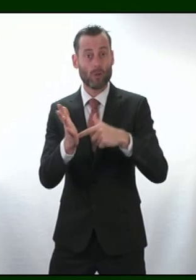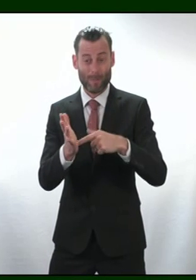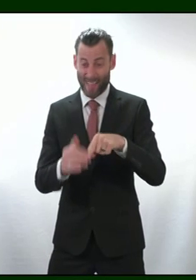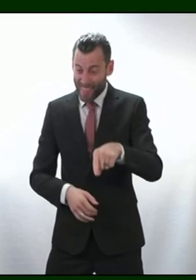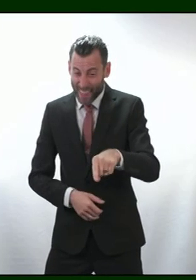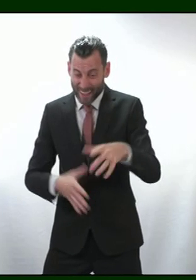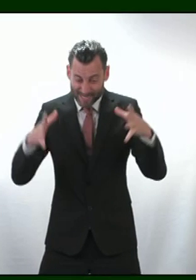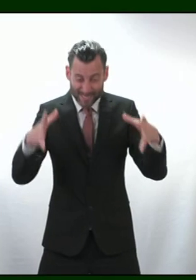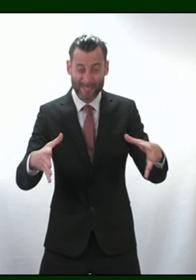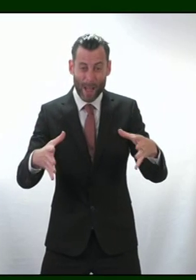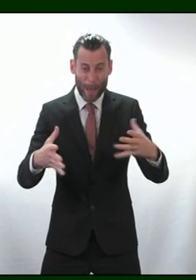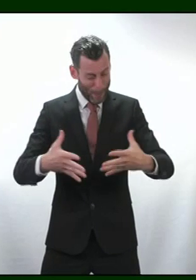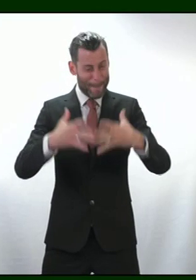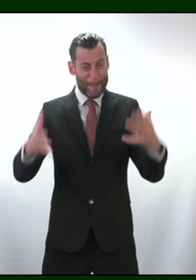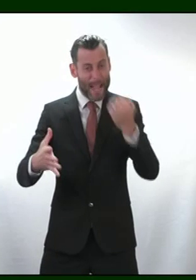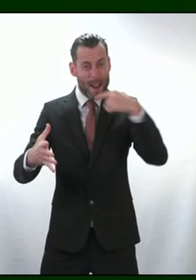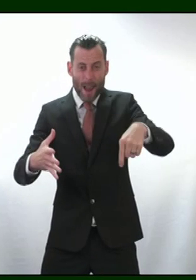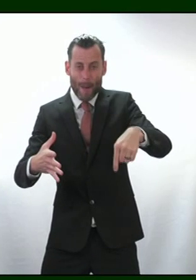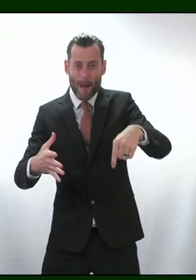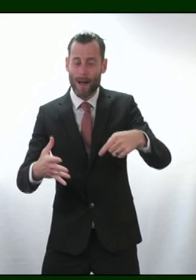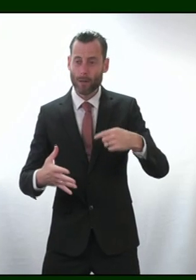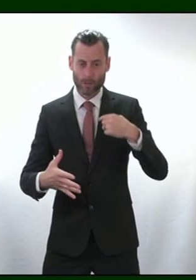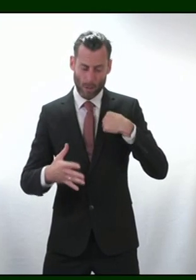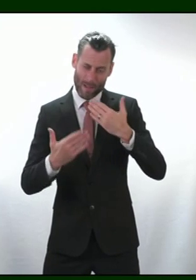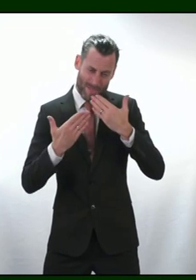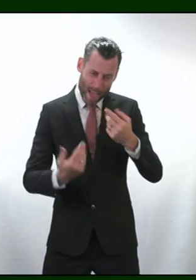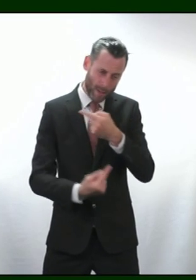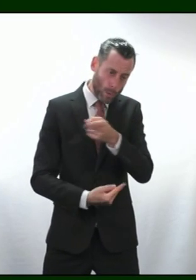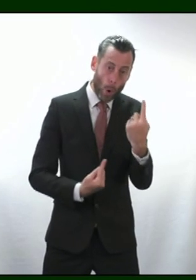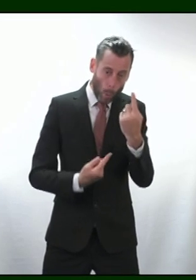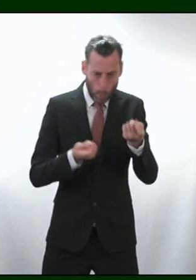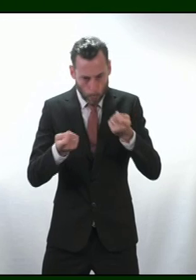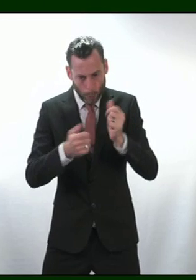I really do pay tribute to all those who are delivering it.